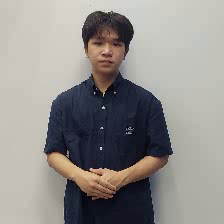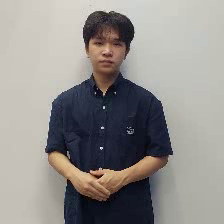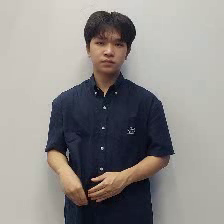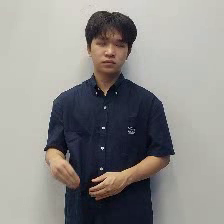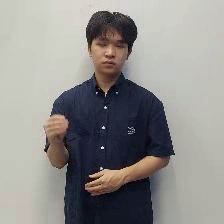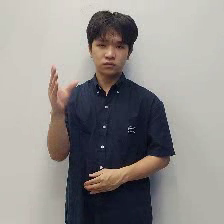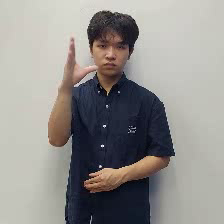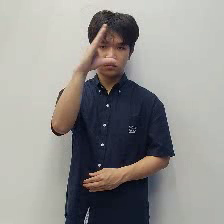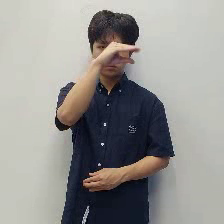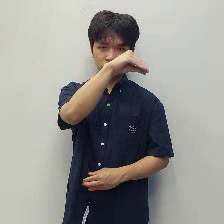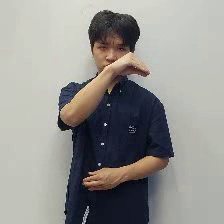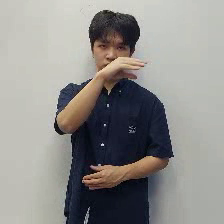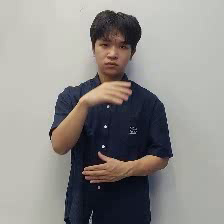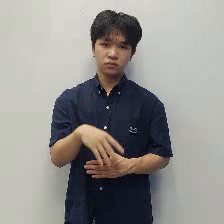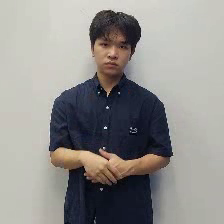Tối